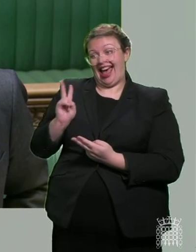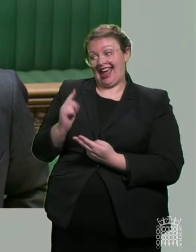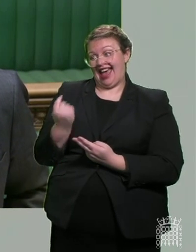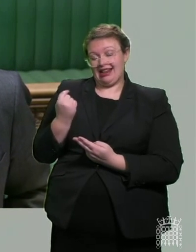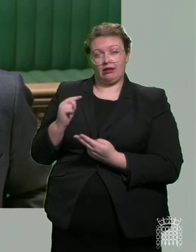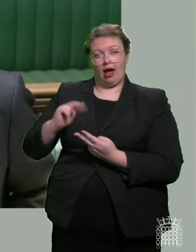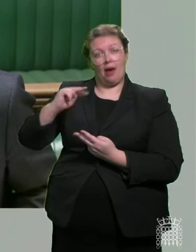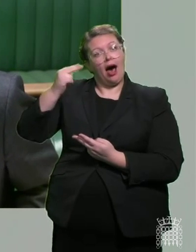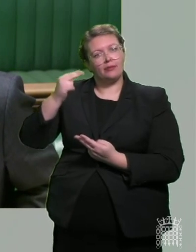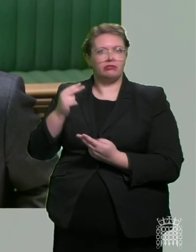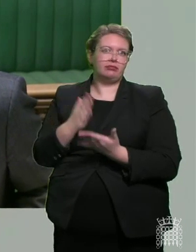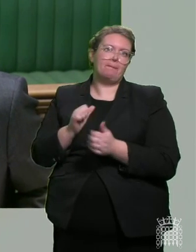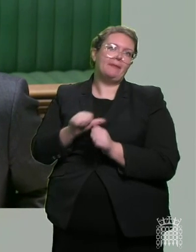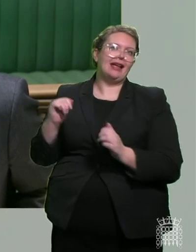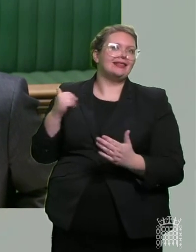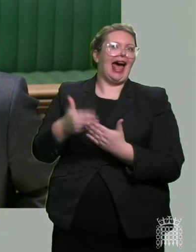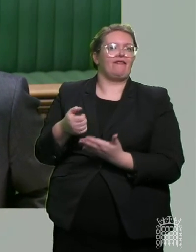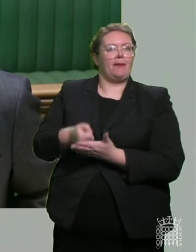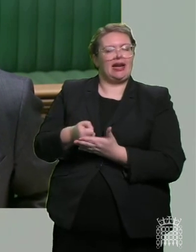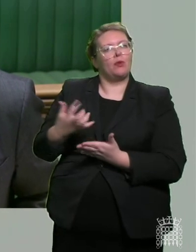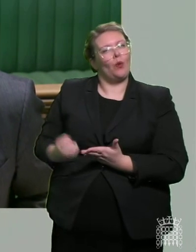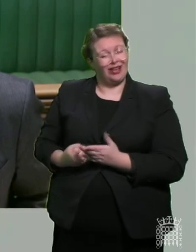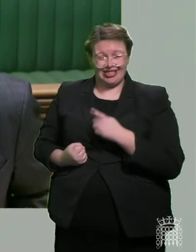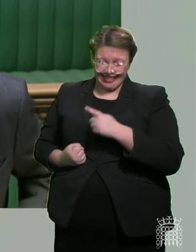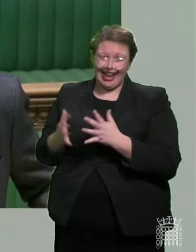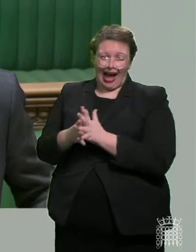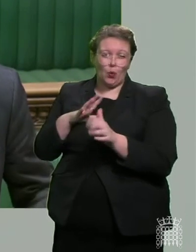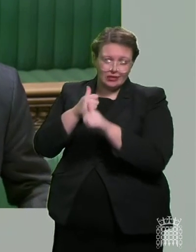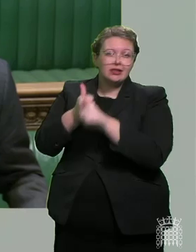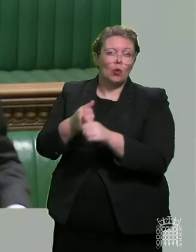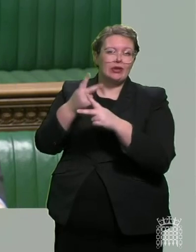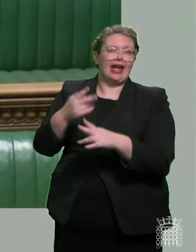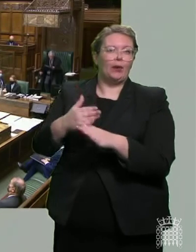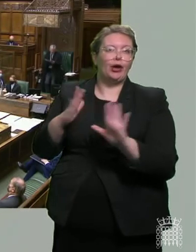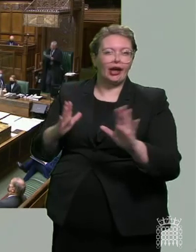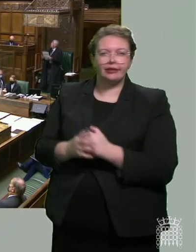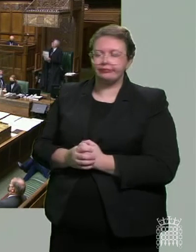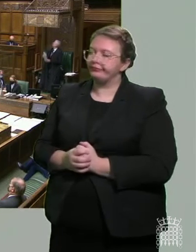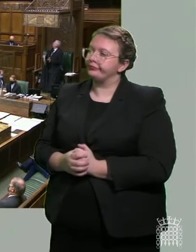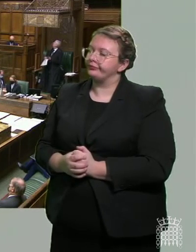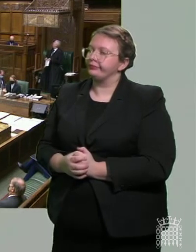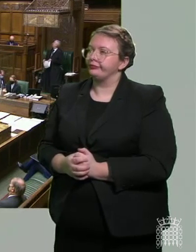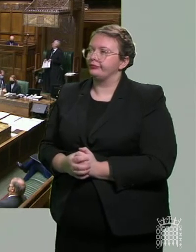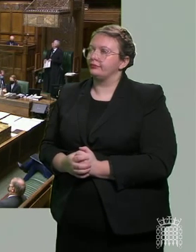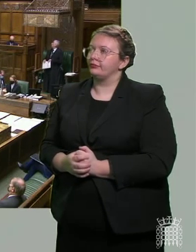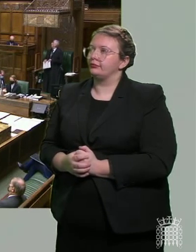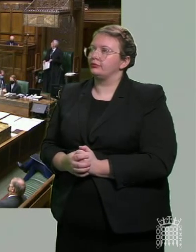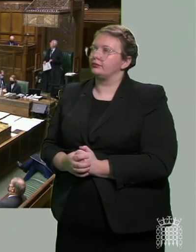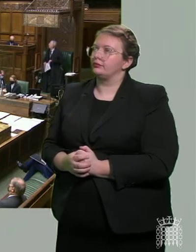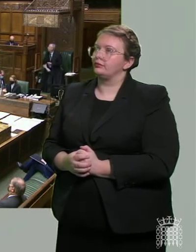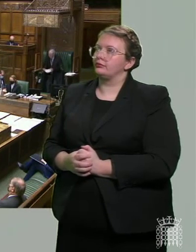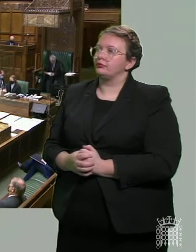That is the most important thing we can do for care workers and workers across the country.